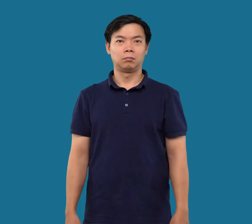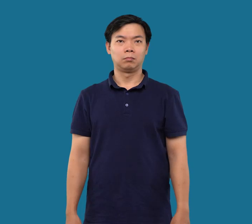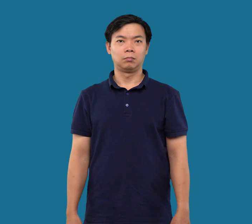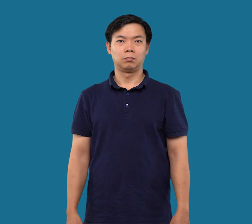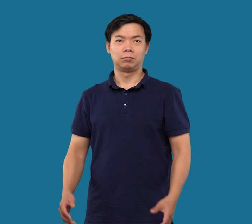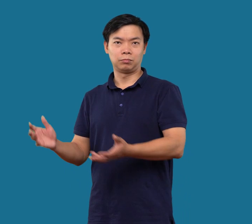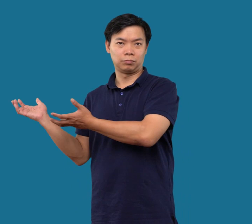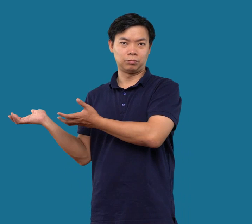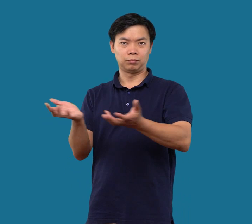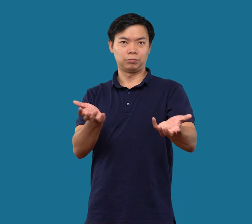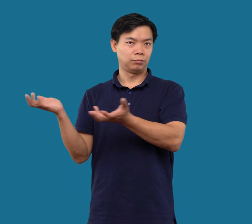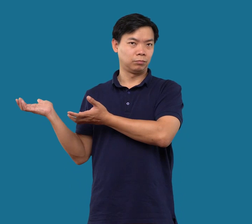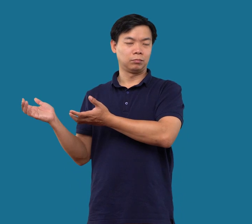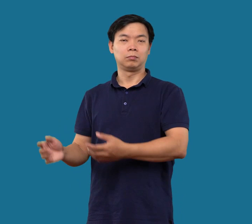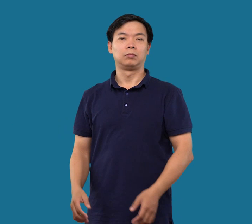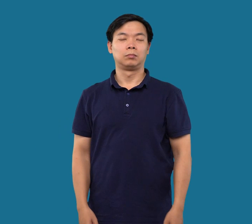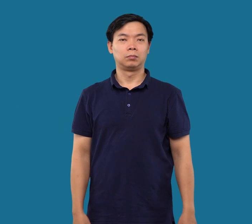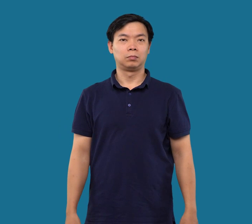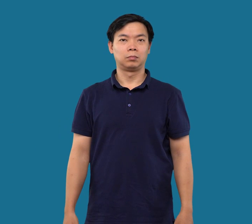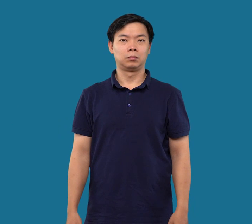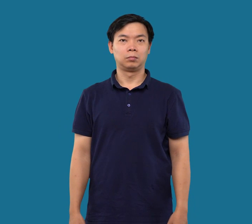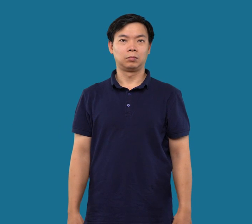vận chuyển